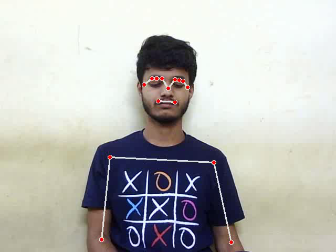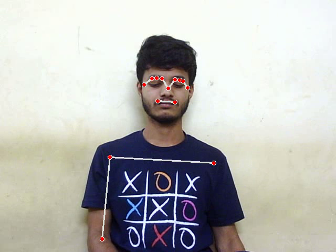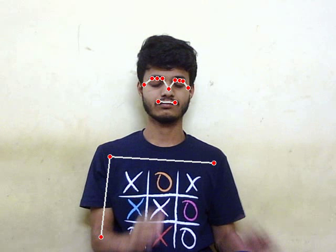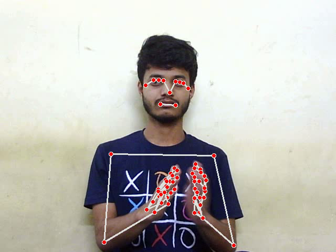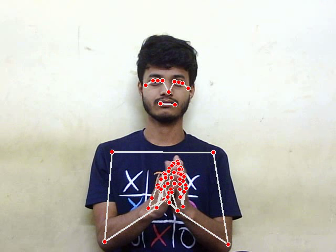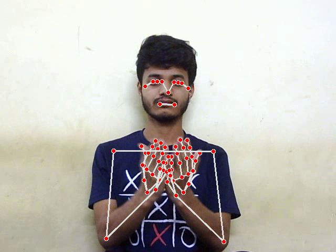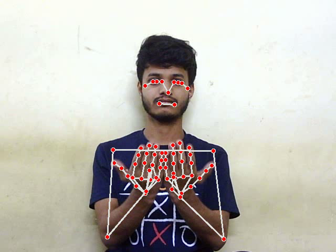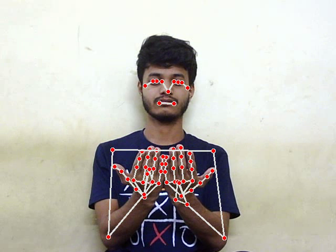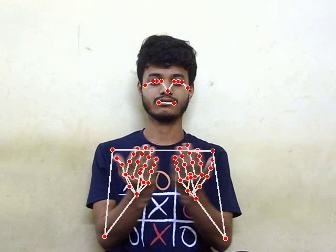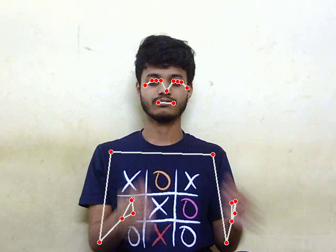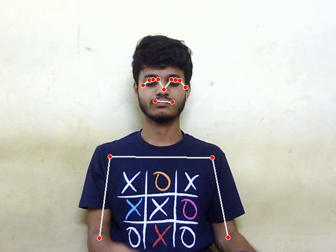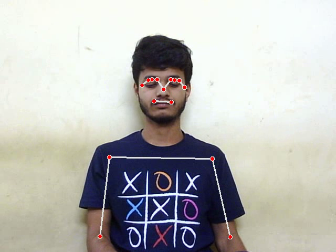book